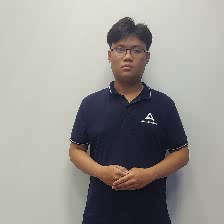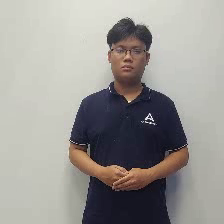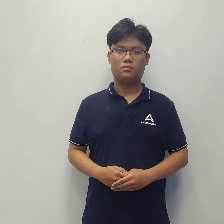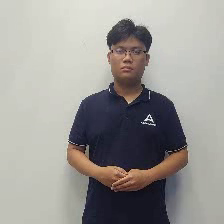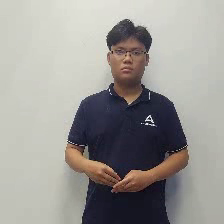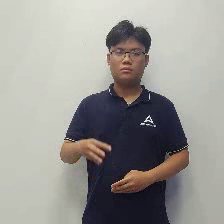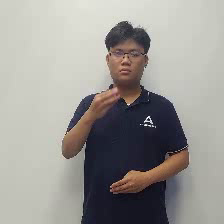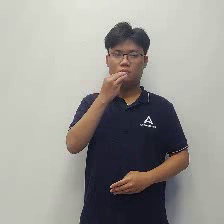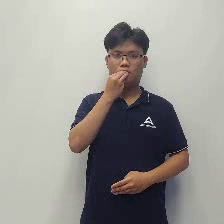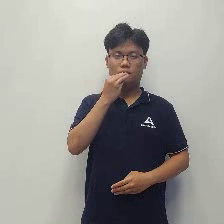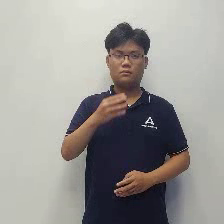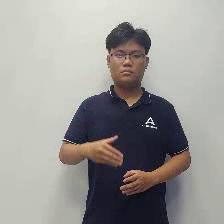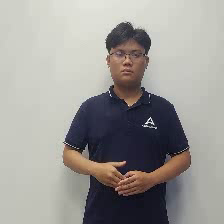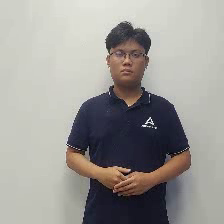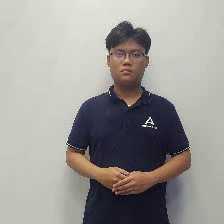Ăn